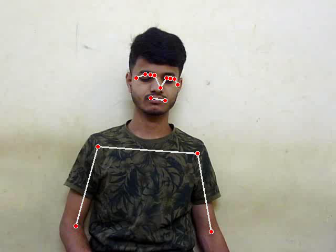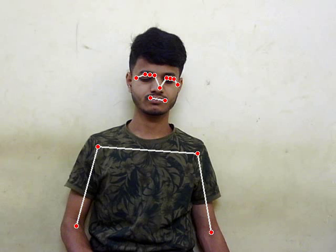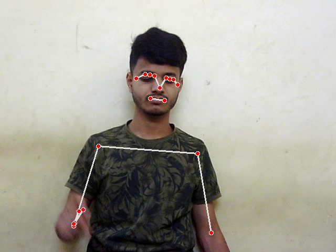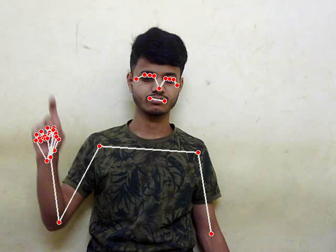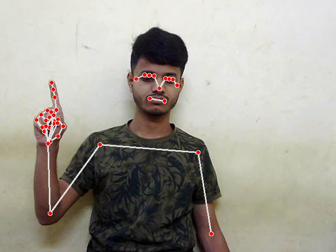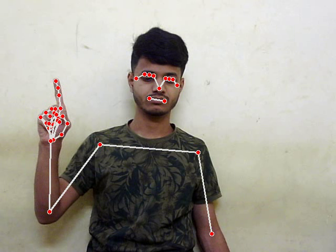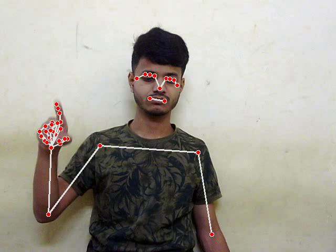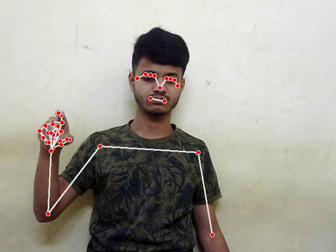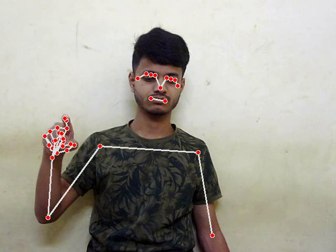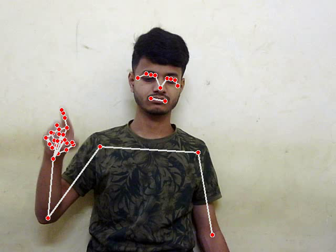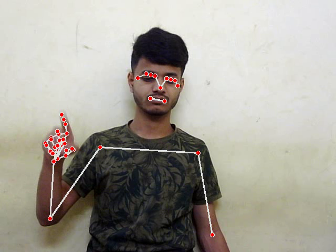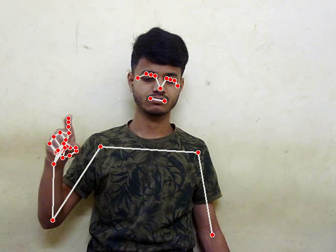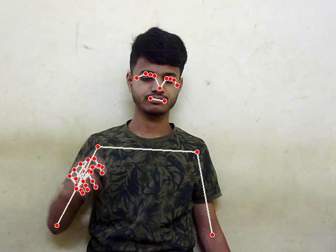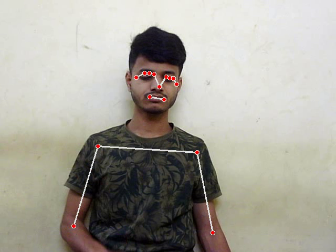need